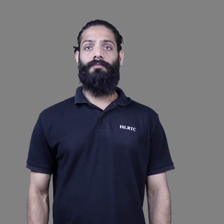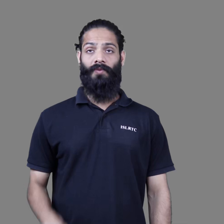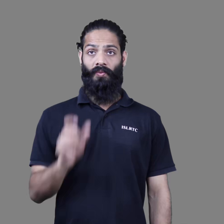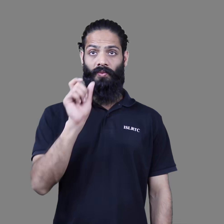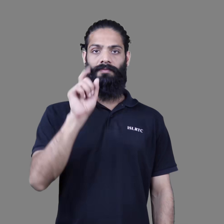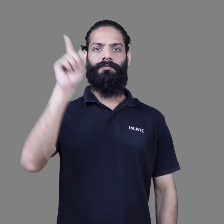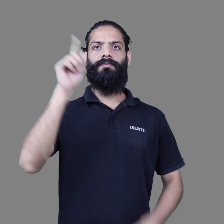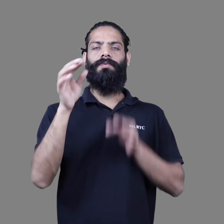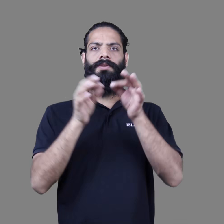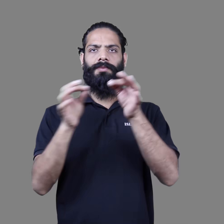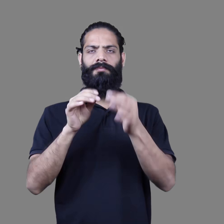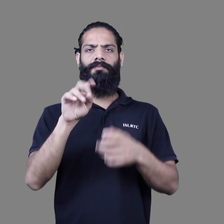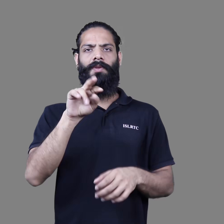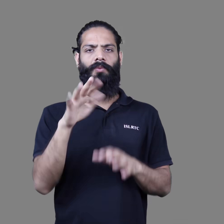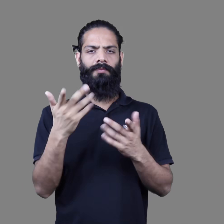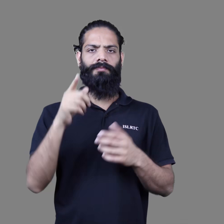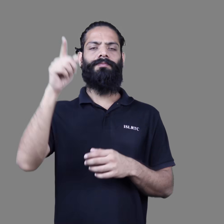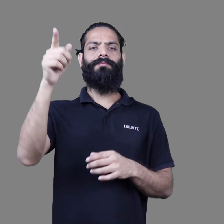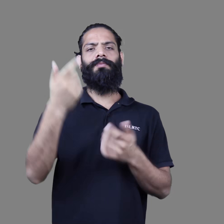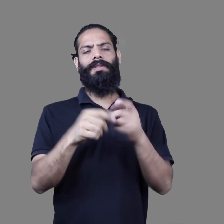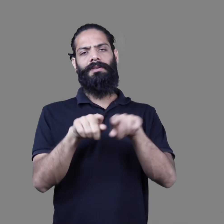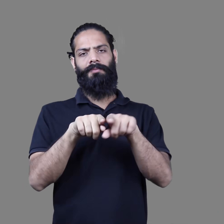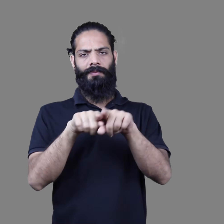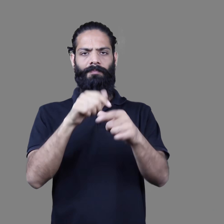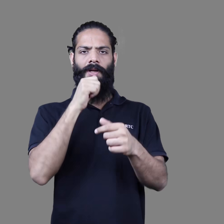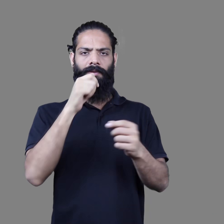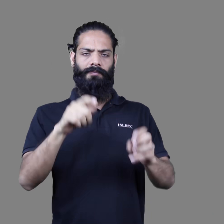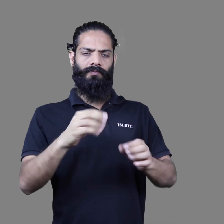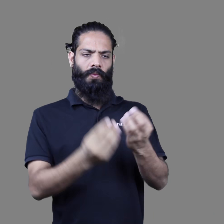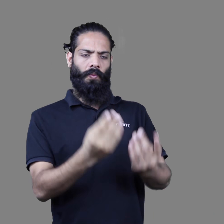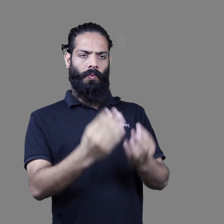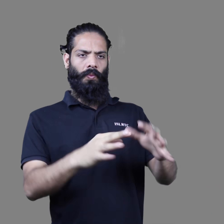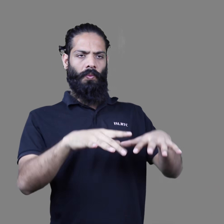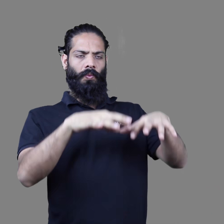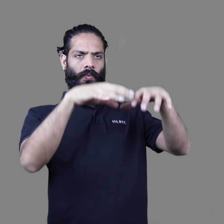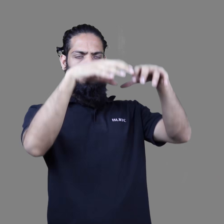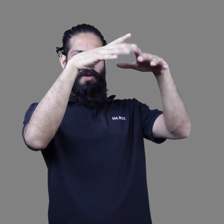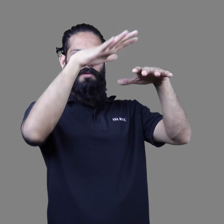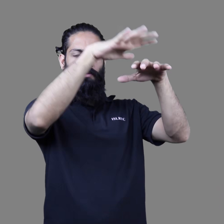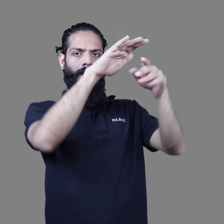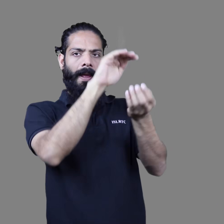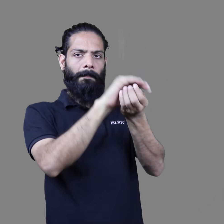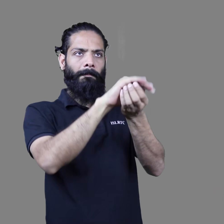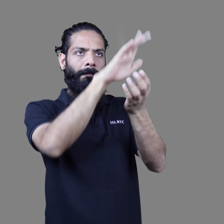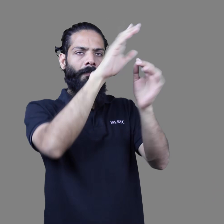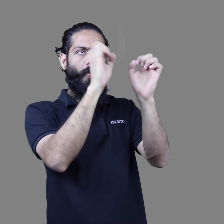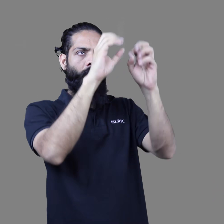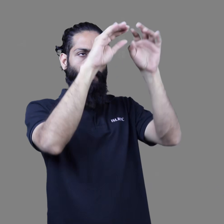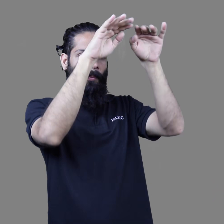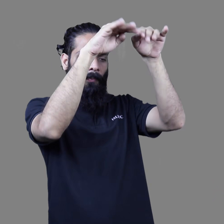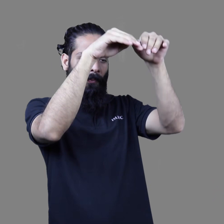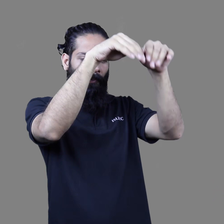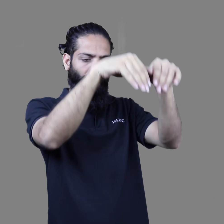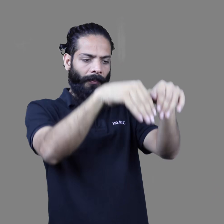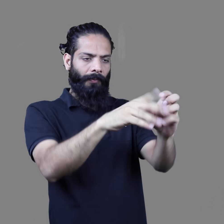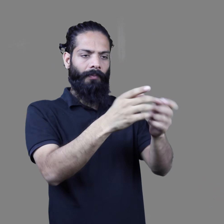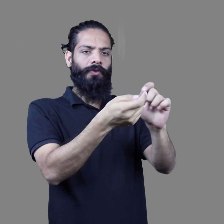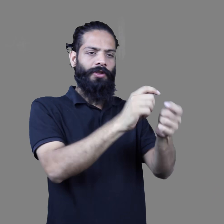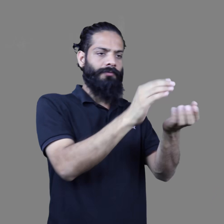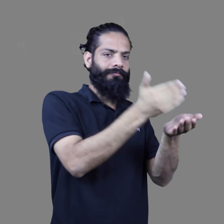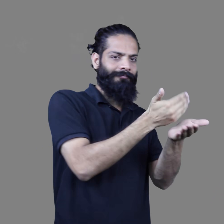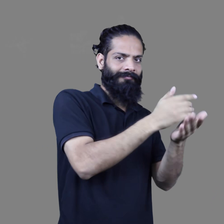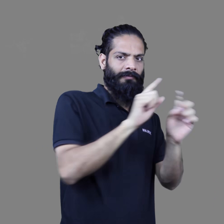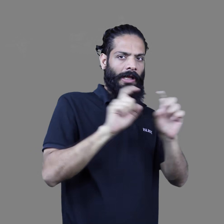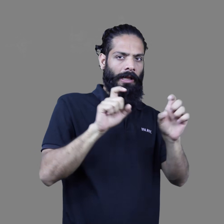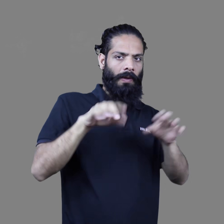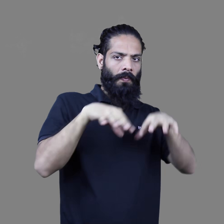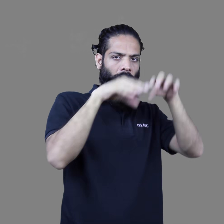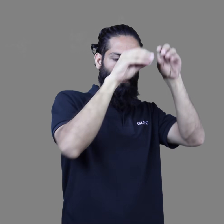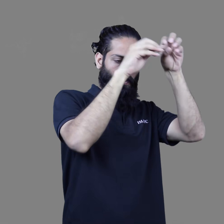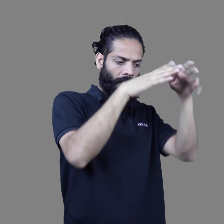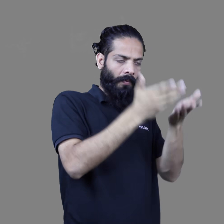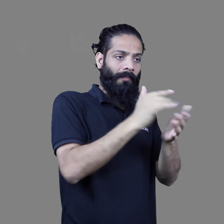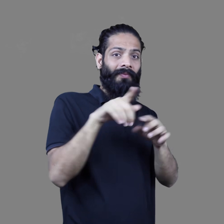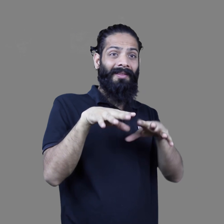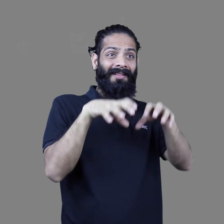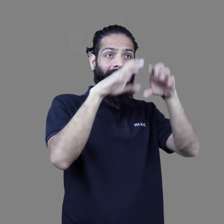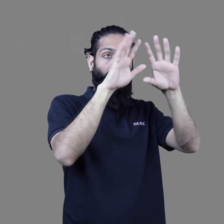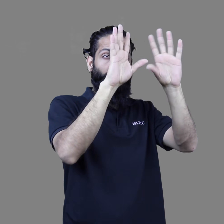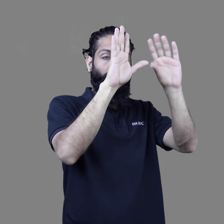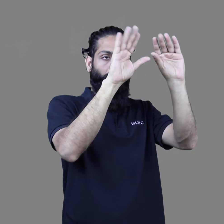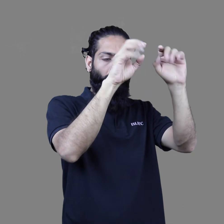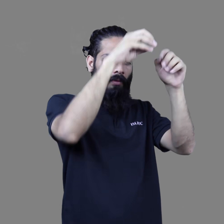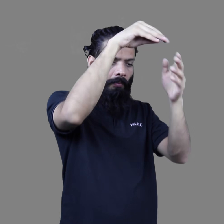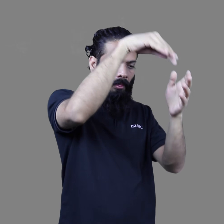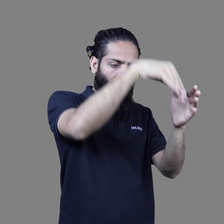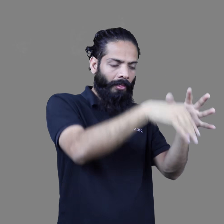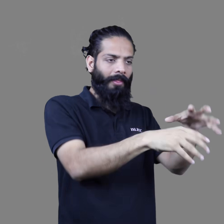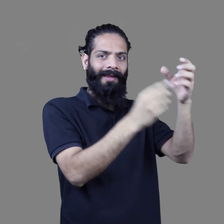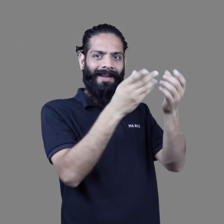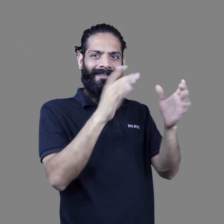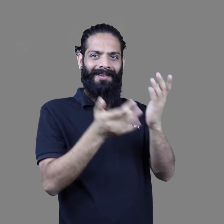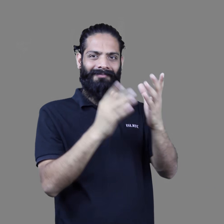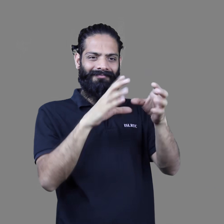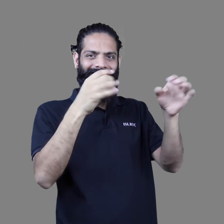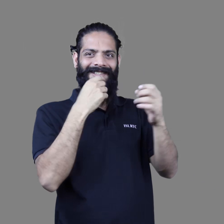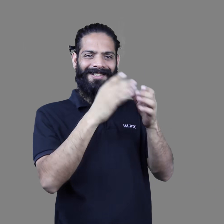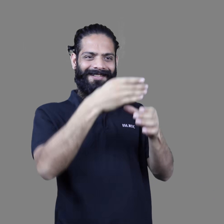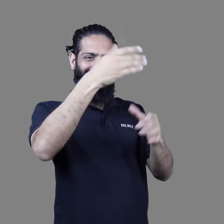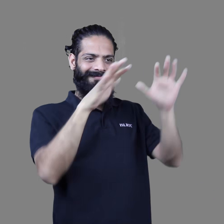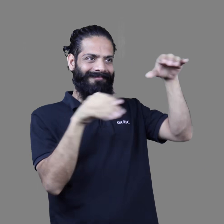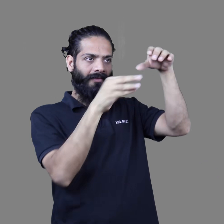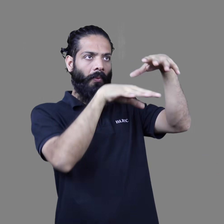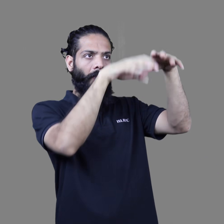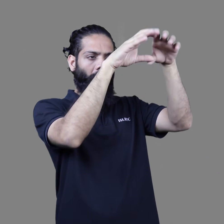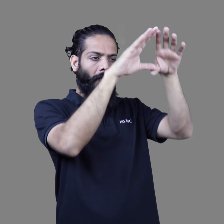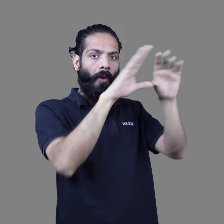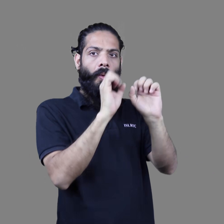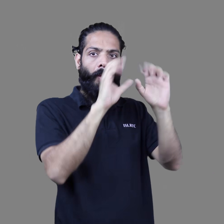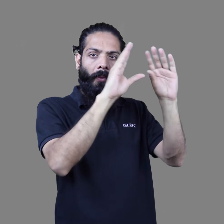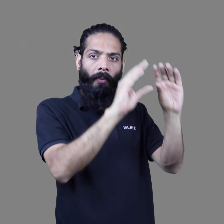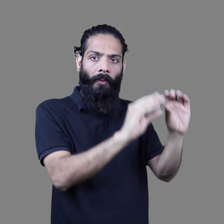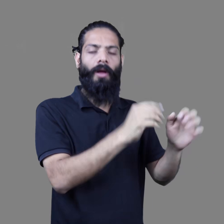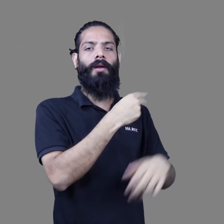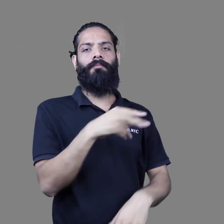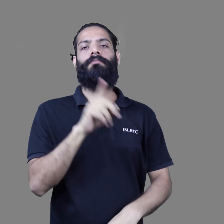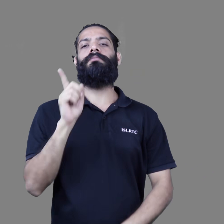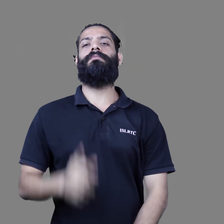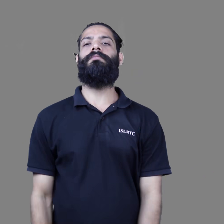Condensation